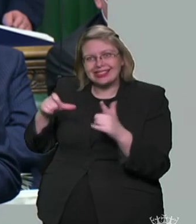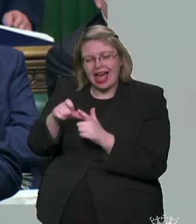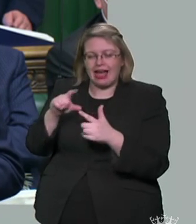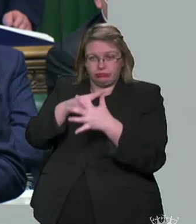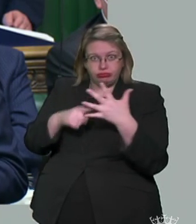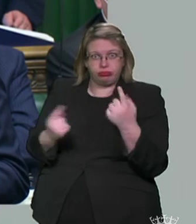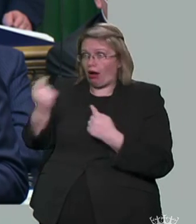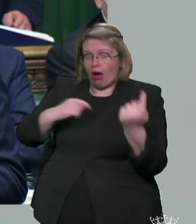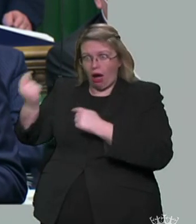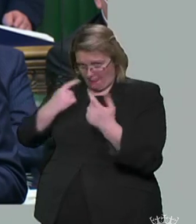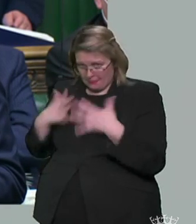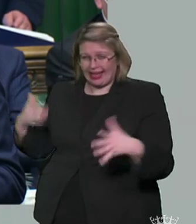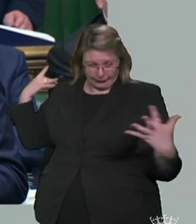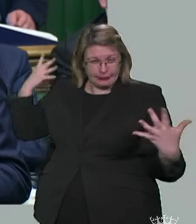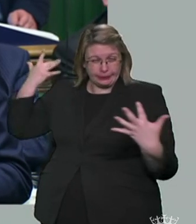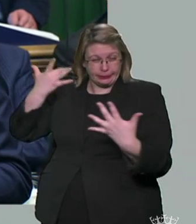But this week, the Home Office turned away hundreds